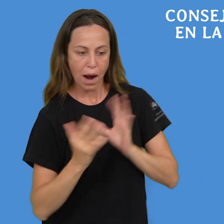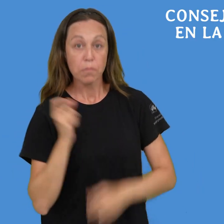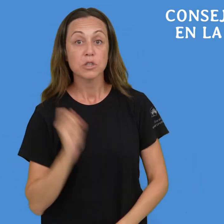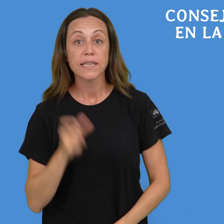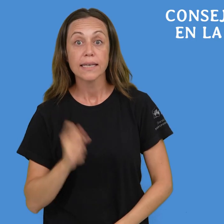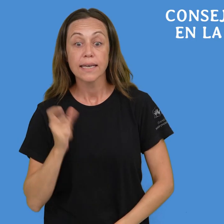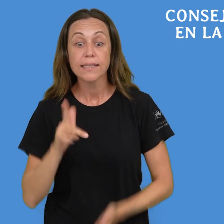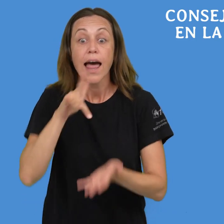frecuente